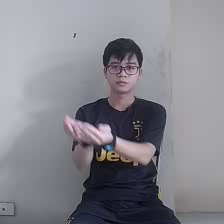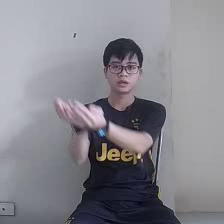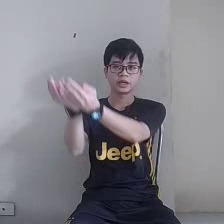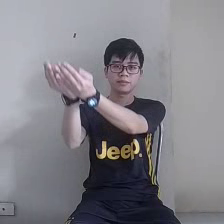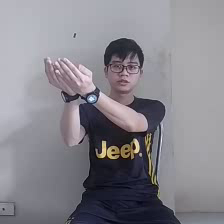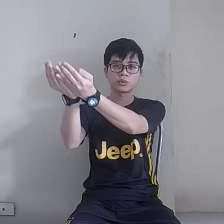Biếu tặng